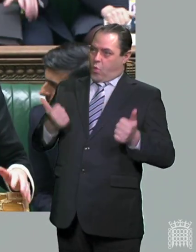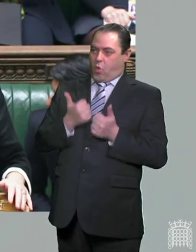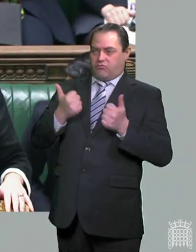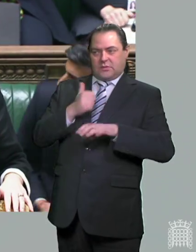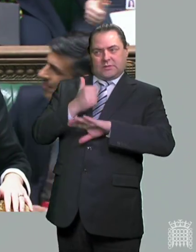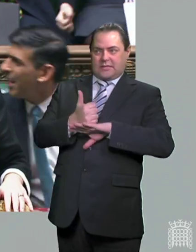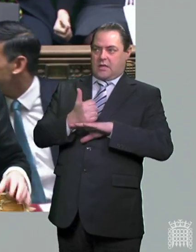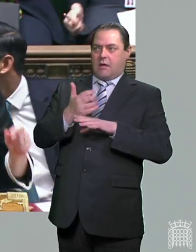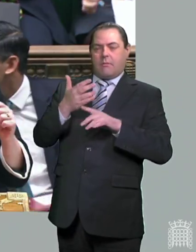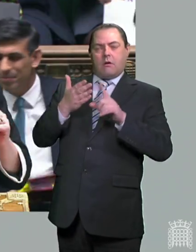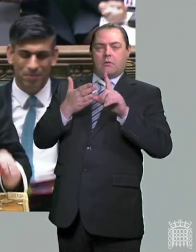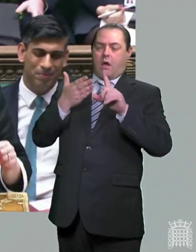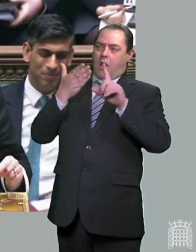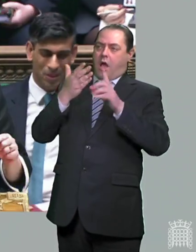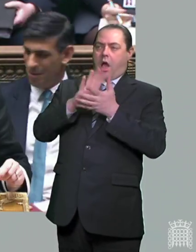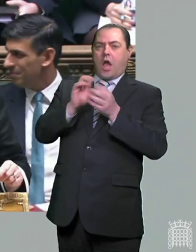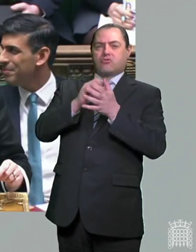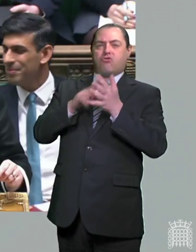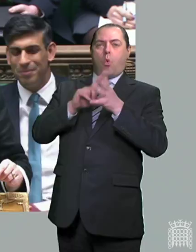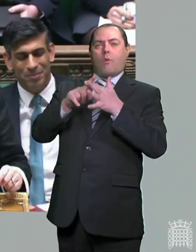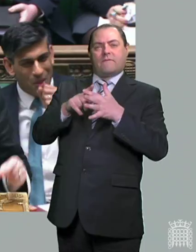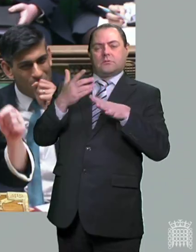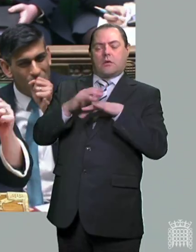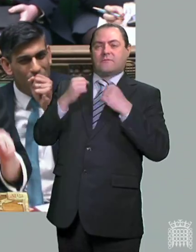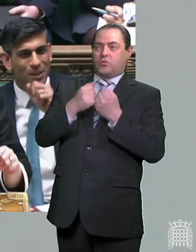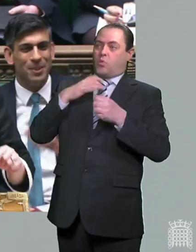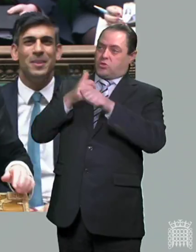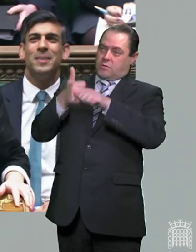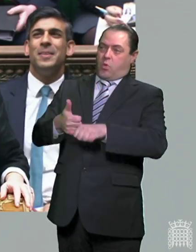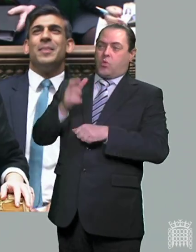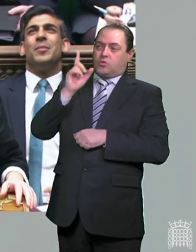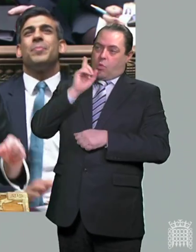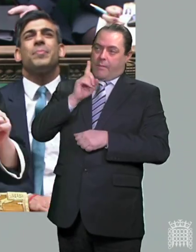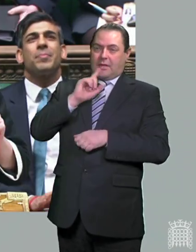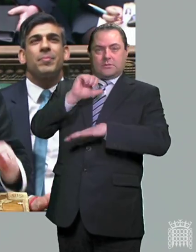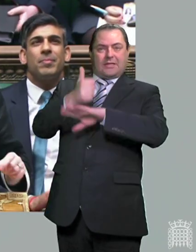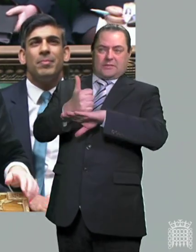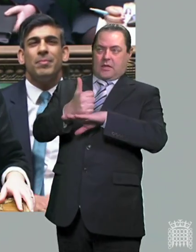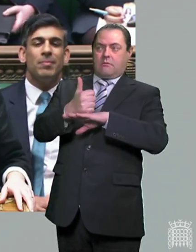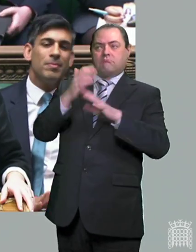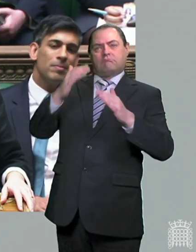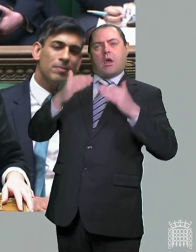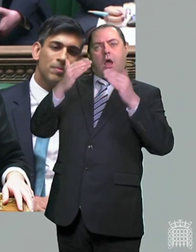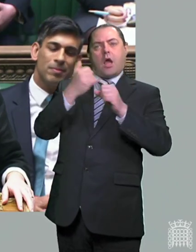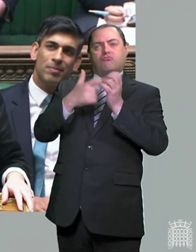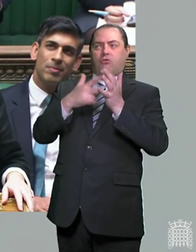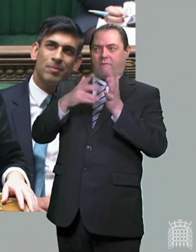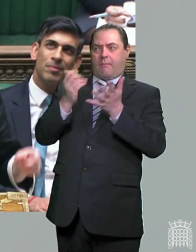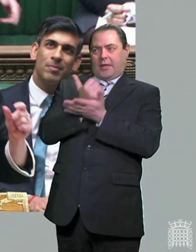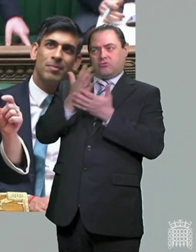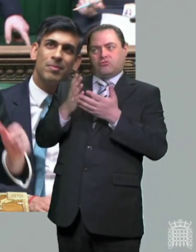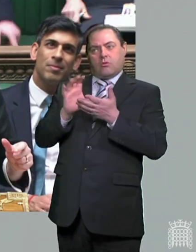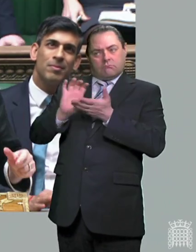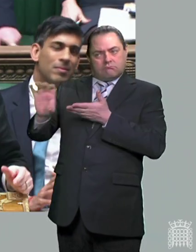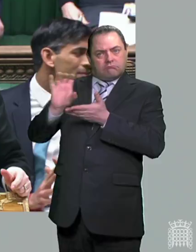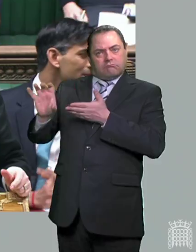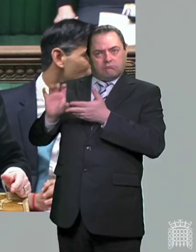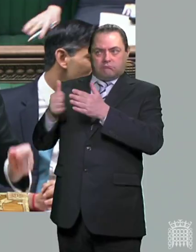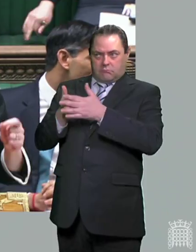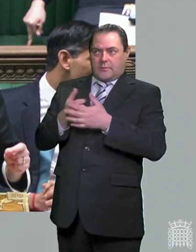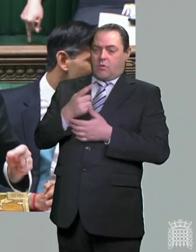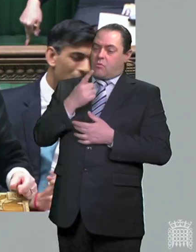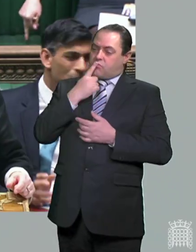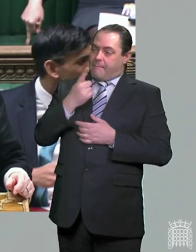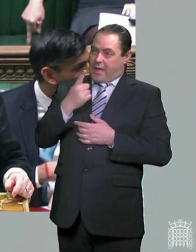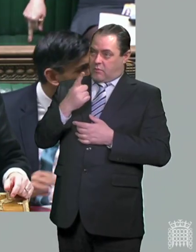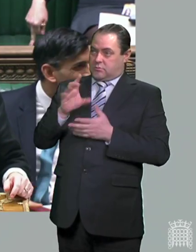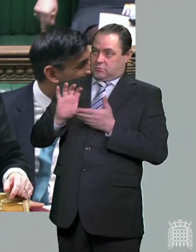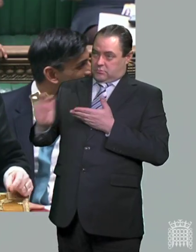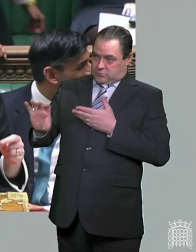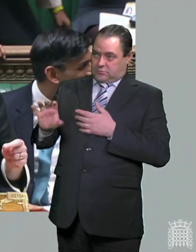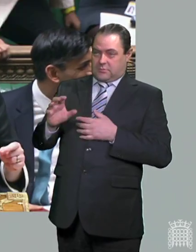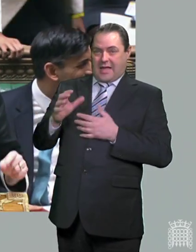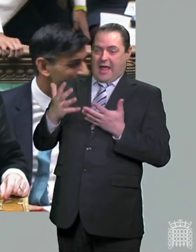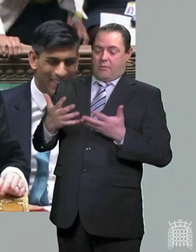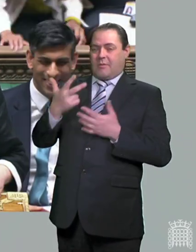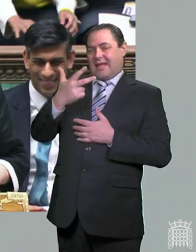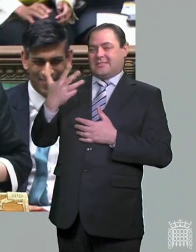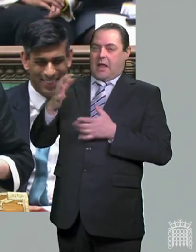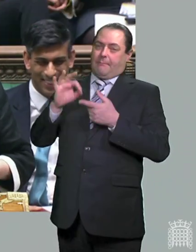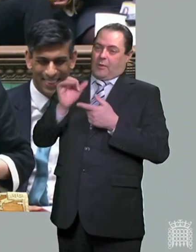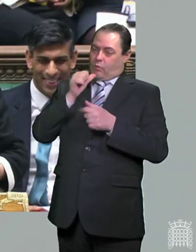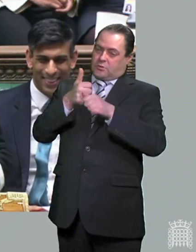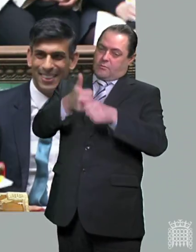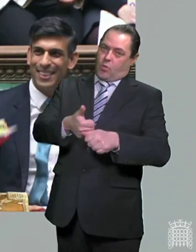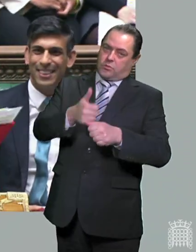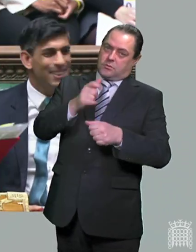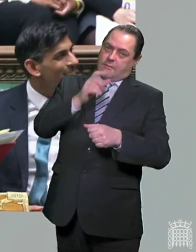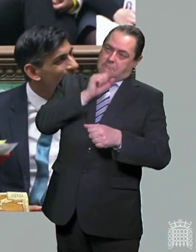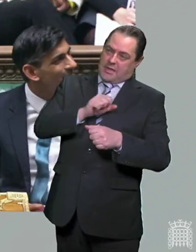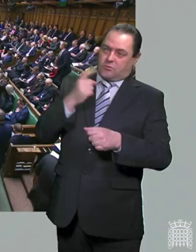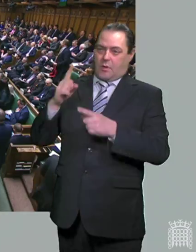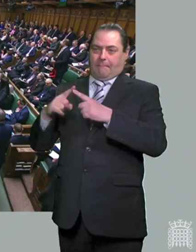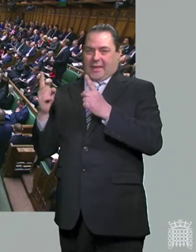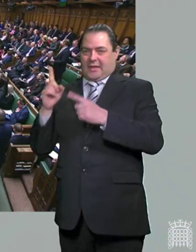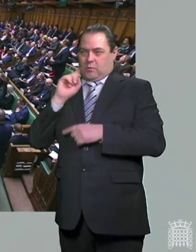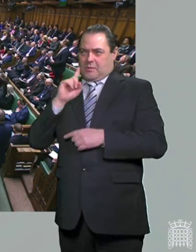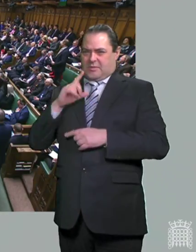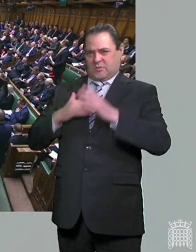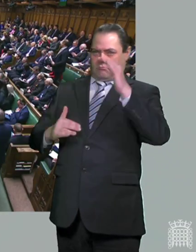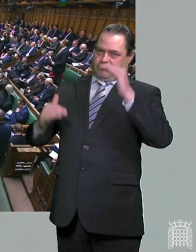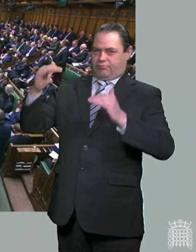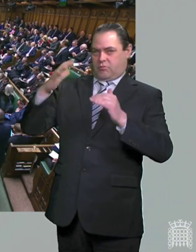We have set up the high-growth enterprise taskforce to get more women into setting up high-growth businesses and to end the disparity in venture capital whereby, for every pound that is given, 89p currently goes to men’s businesses and only a penny to women’s.